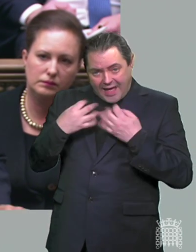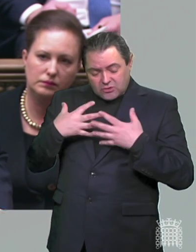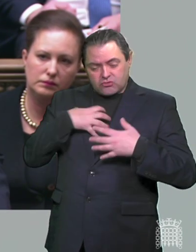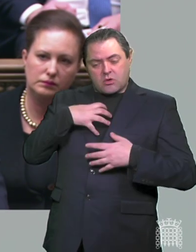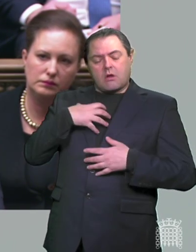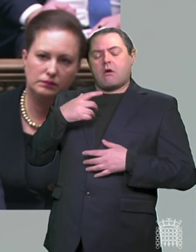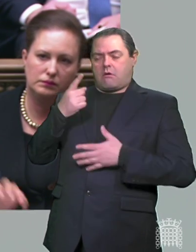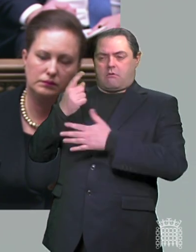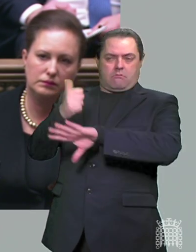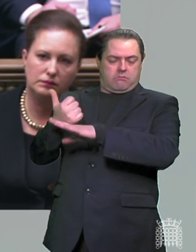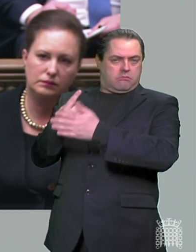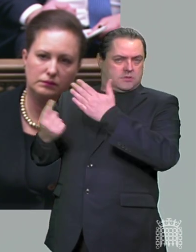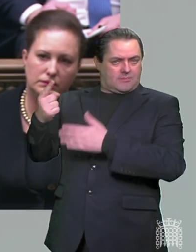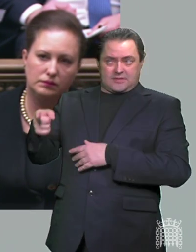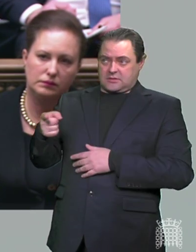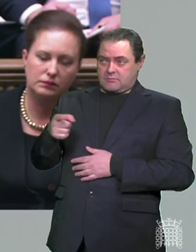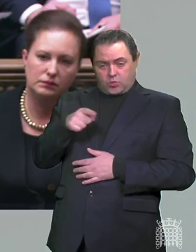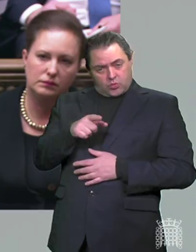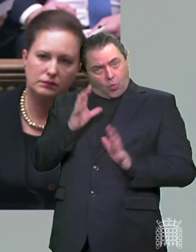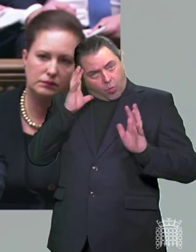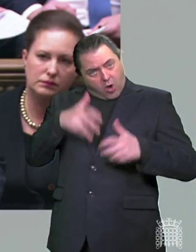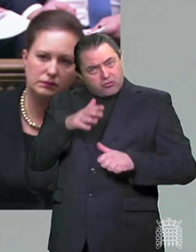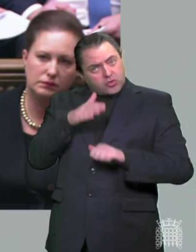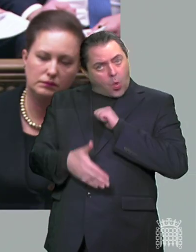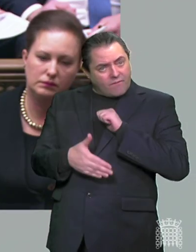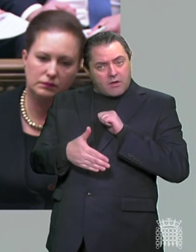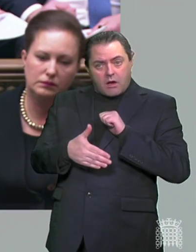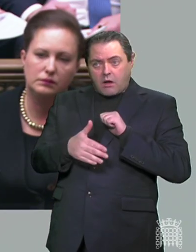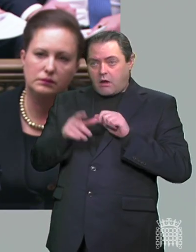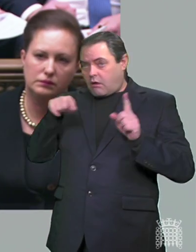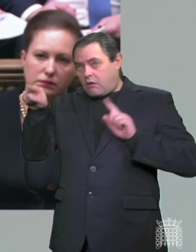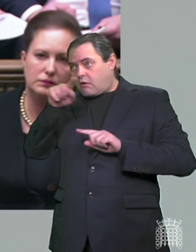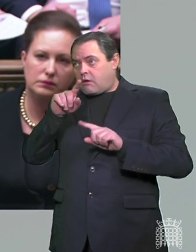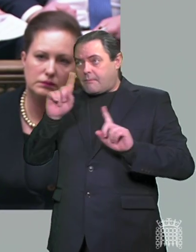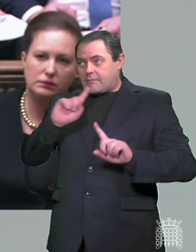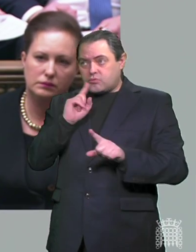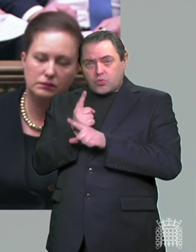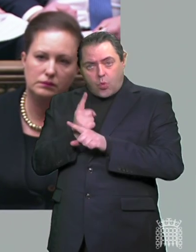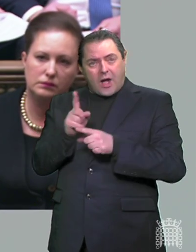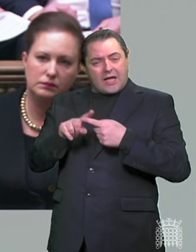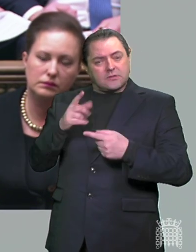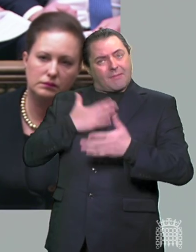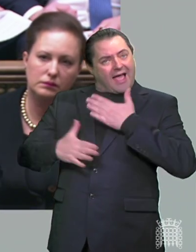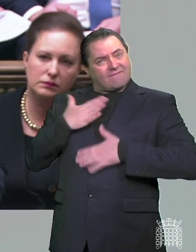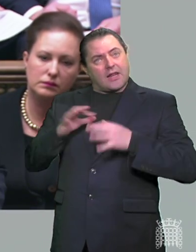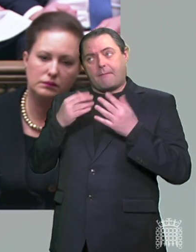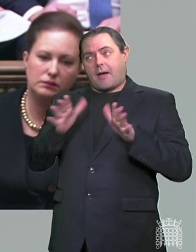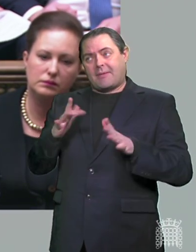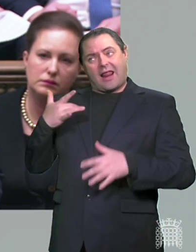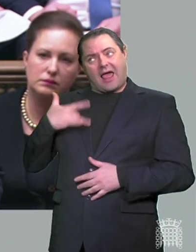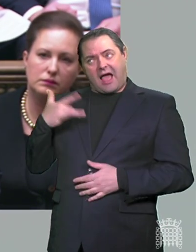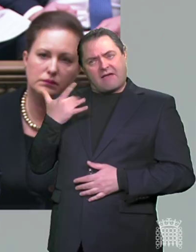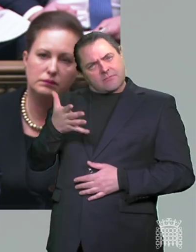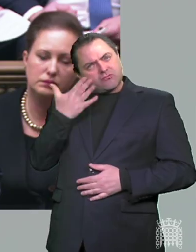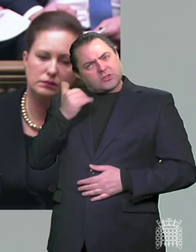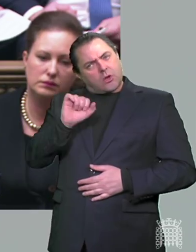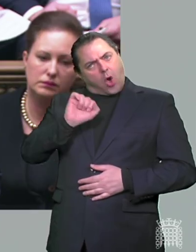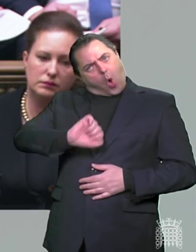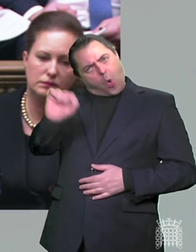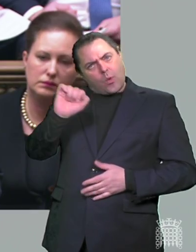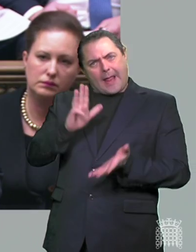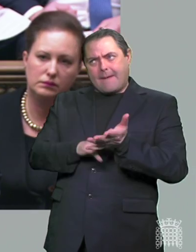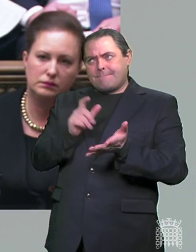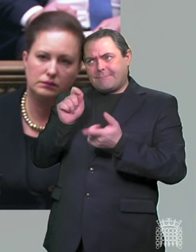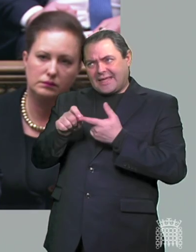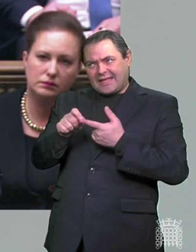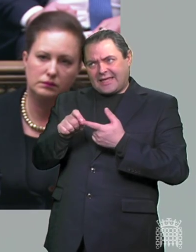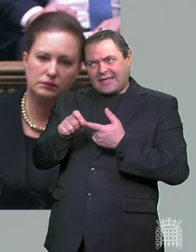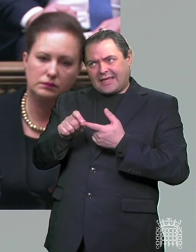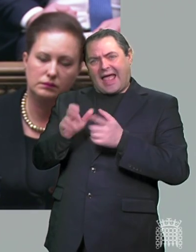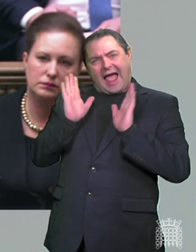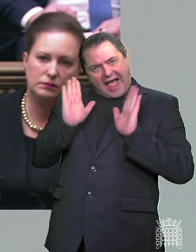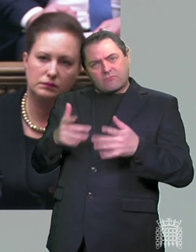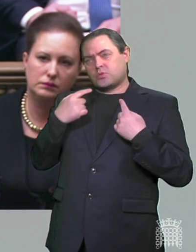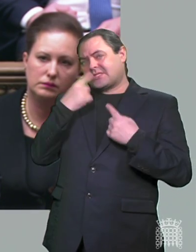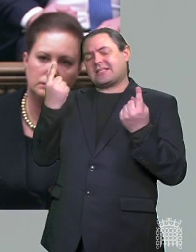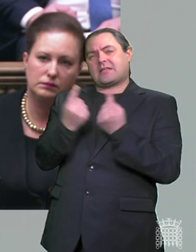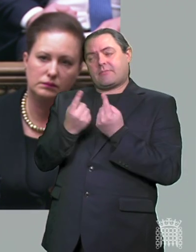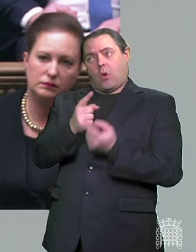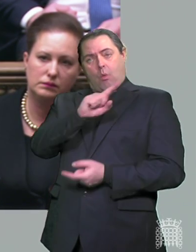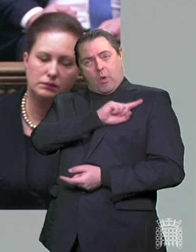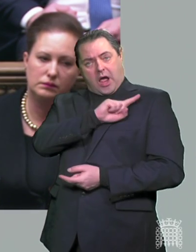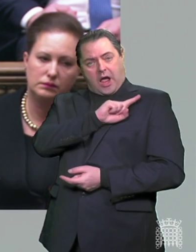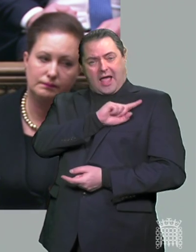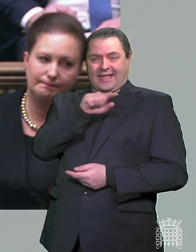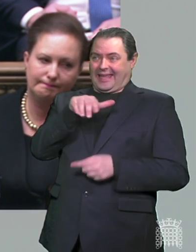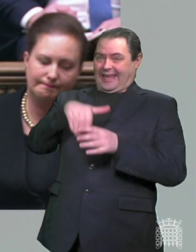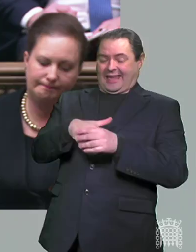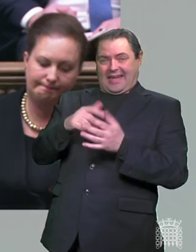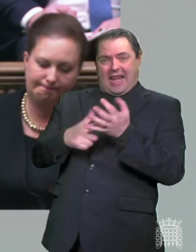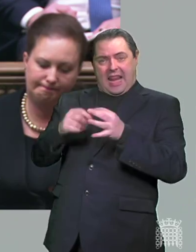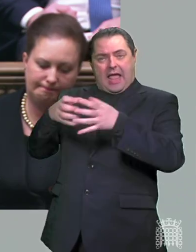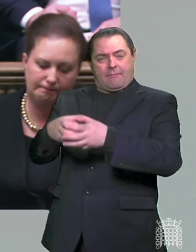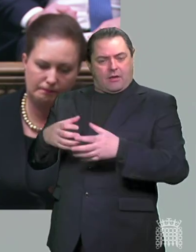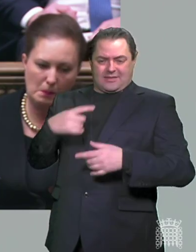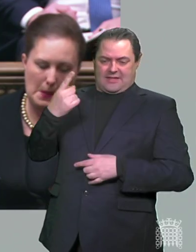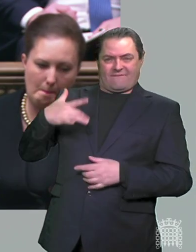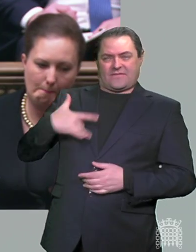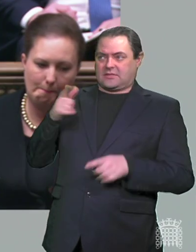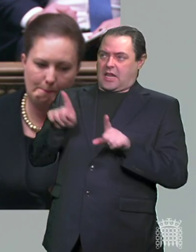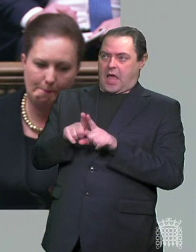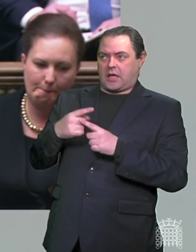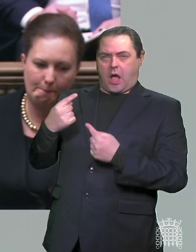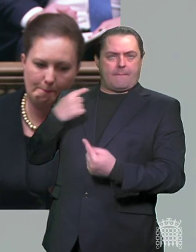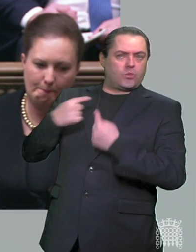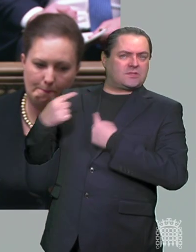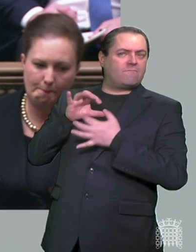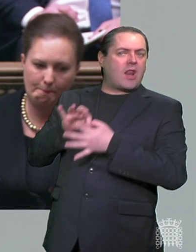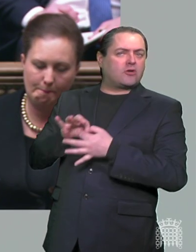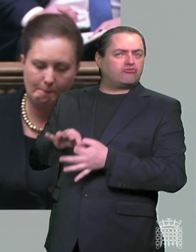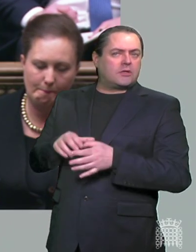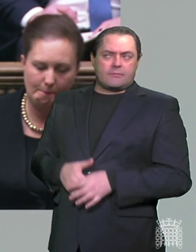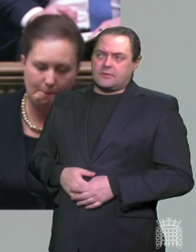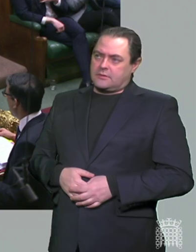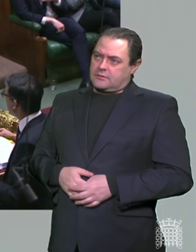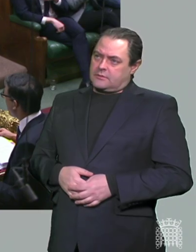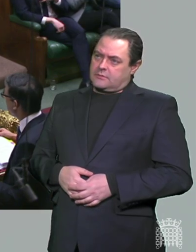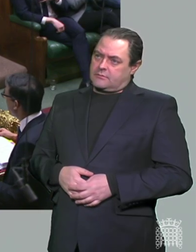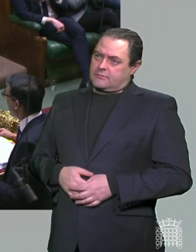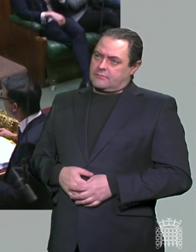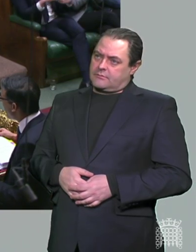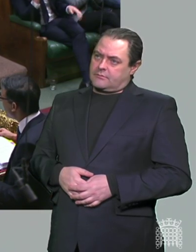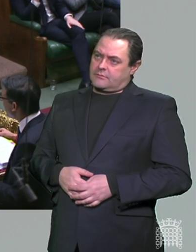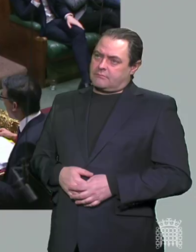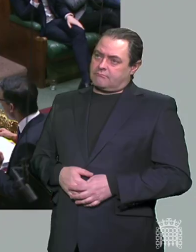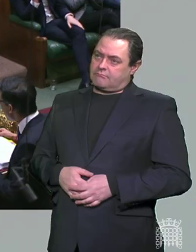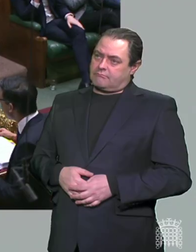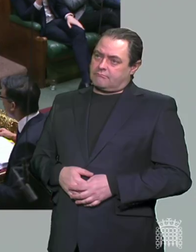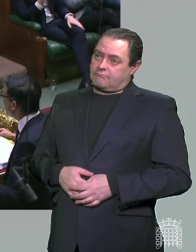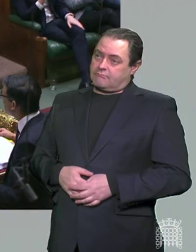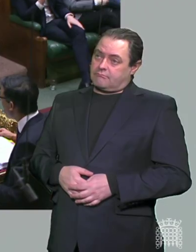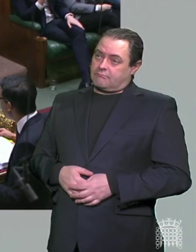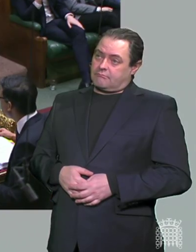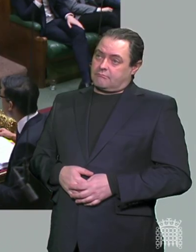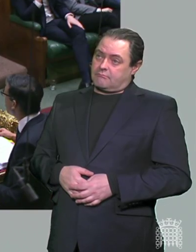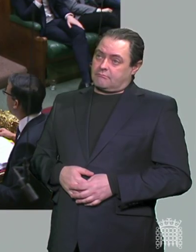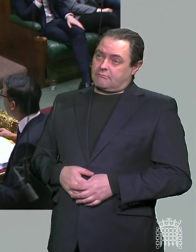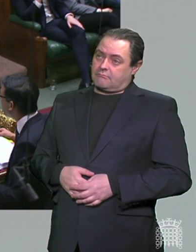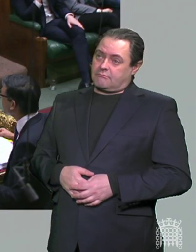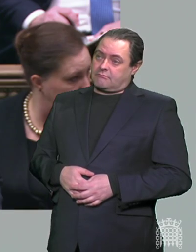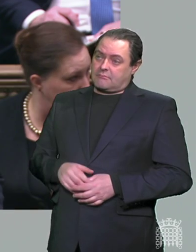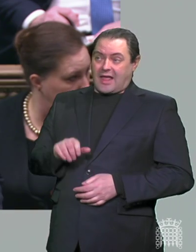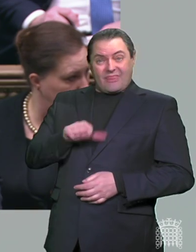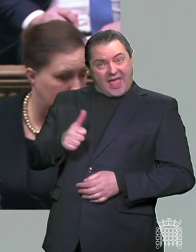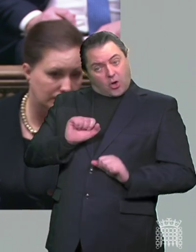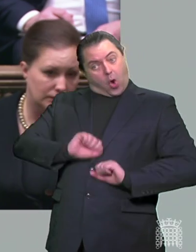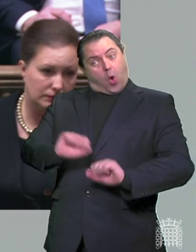If the right honourable and learned Gentleman is so concerned about what people are saying and about behaviour in public life, recently, one of his own MPs was forced to speak out because being in his party had reminded her of being in an abusive relationship.